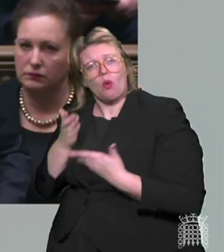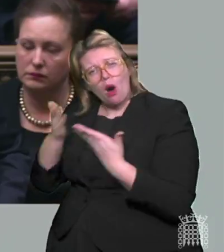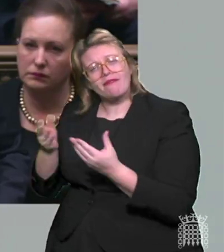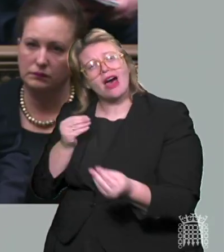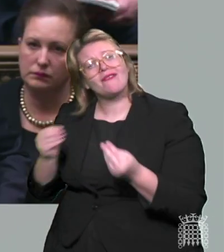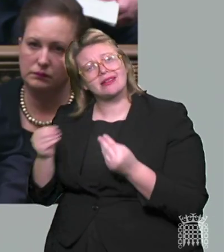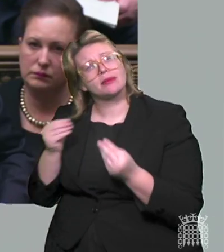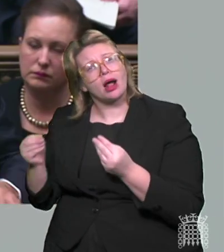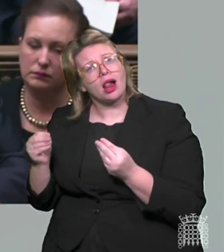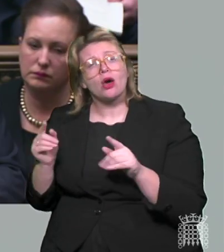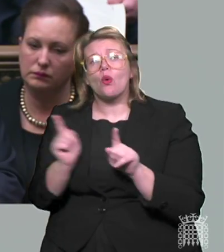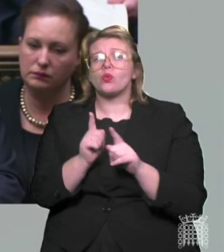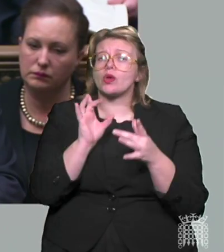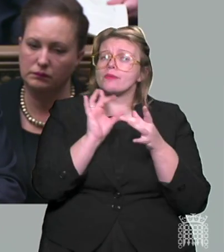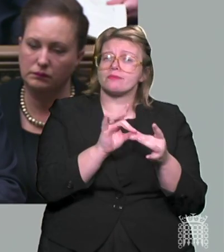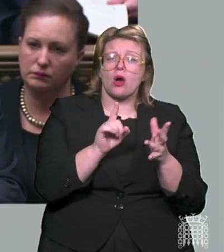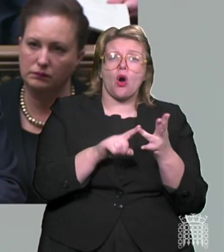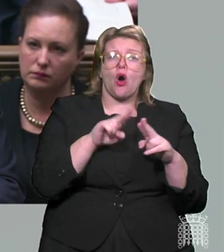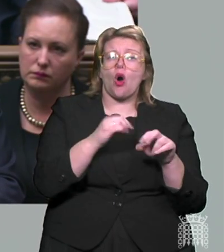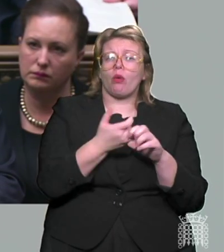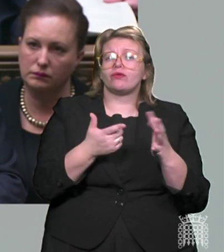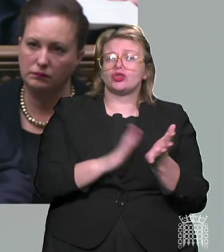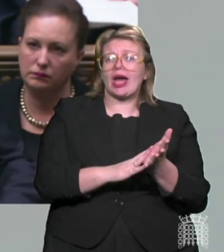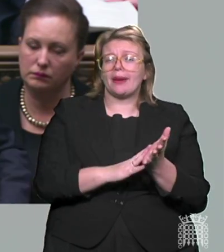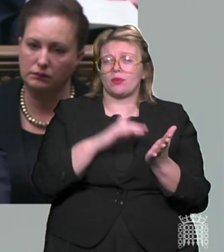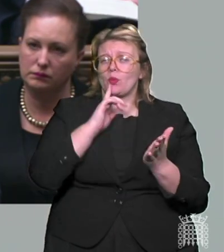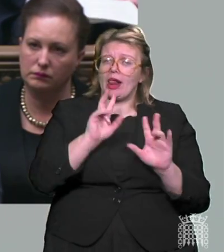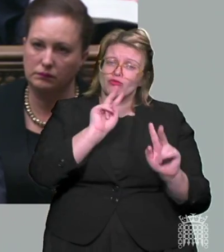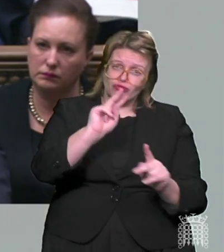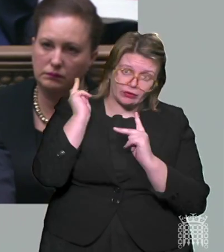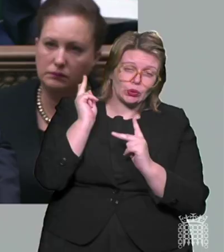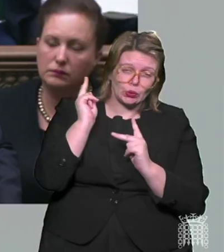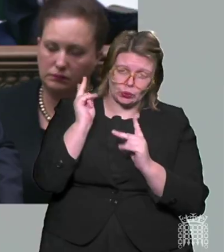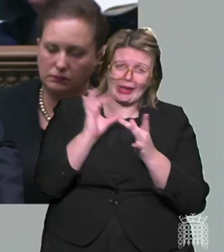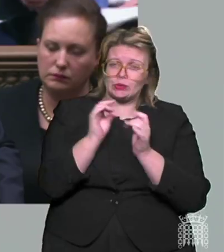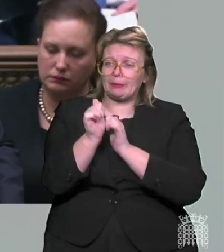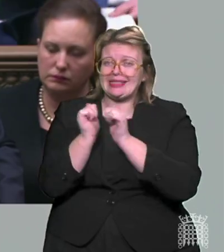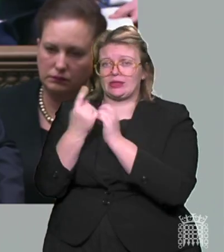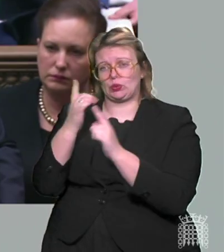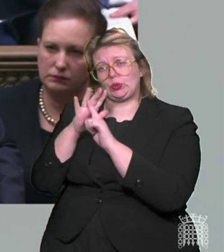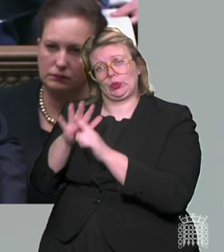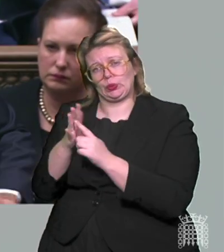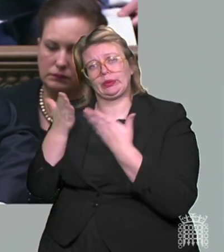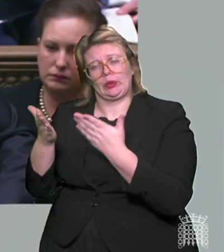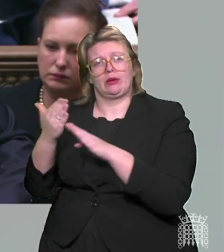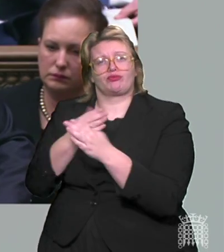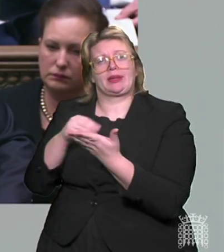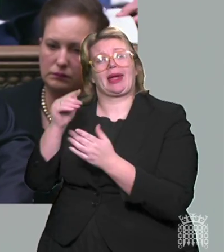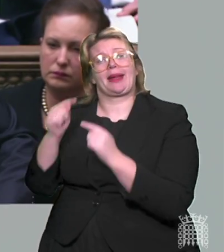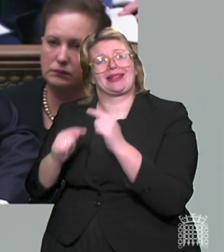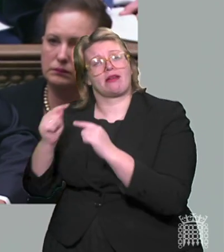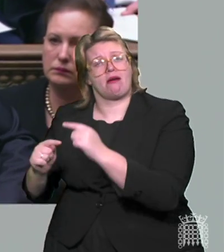Finally, Ofgem has announced that it is launching a review into supplier practices in relation to prepayment meters.